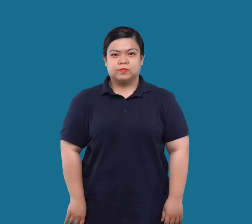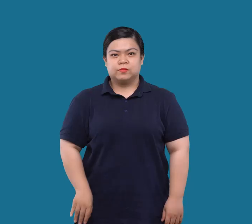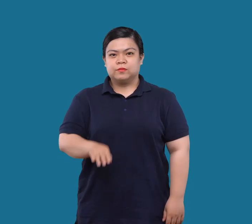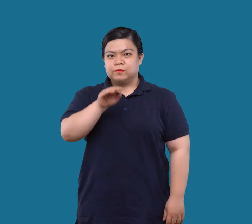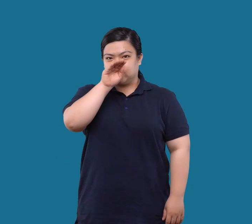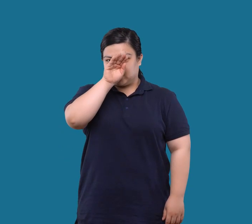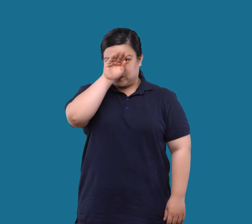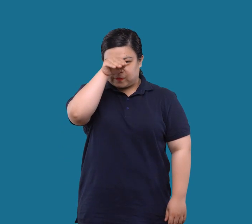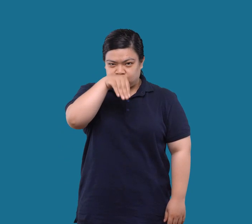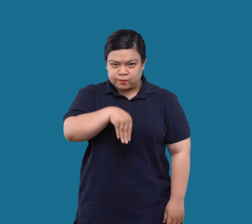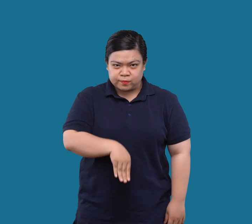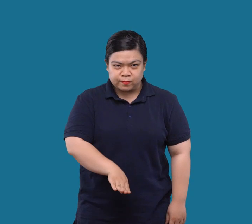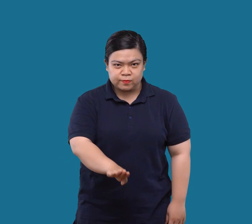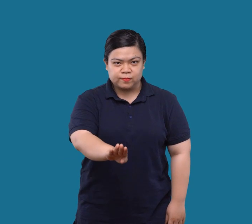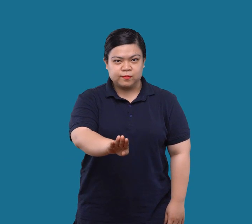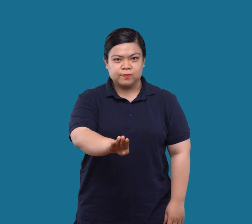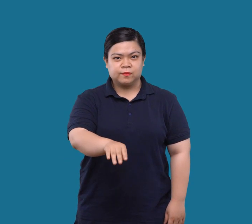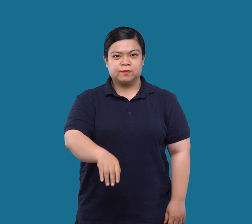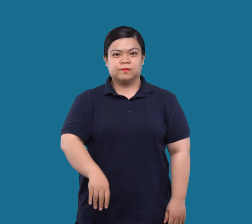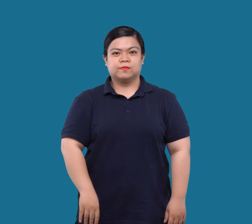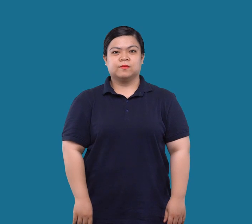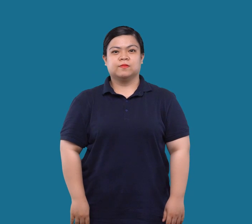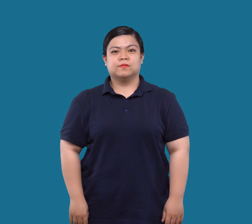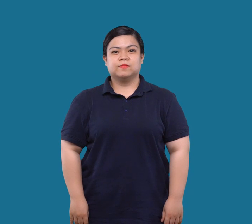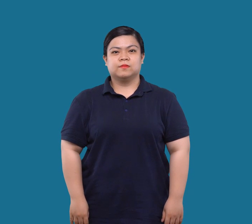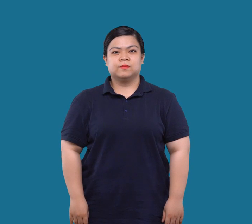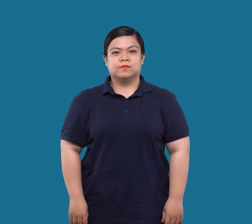con voi